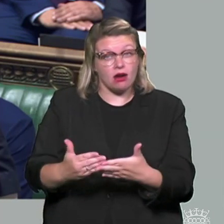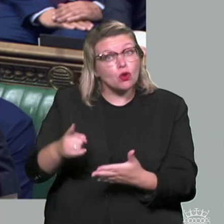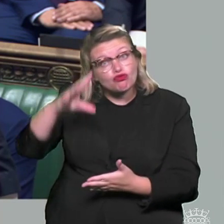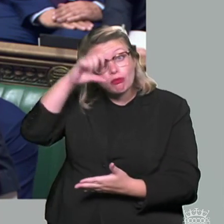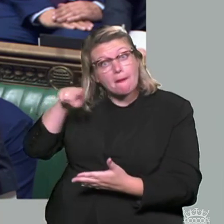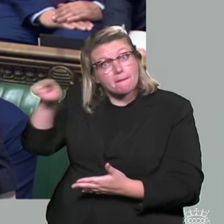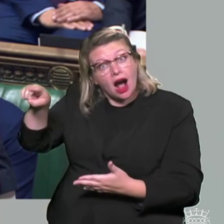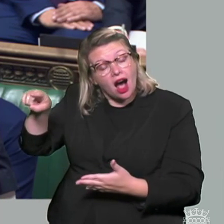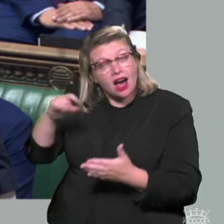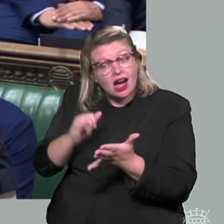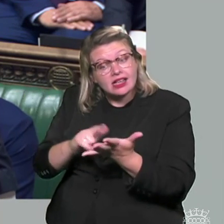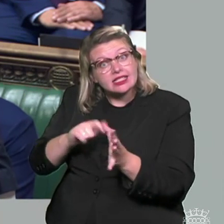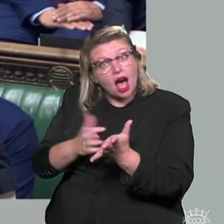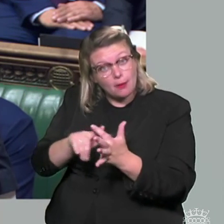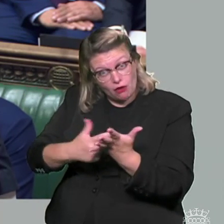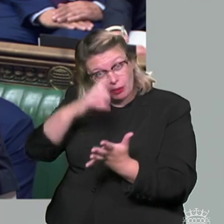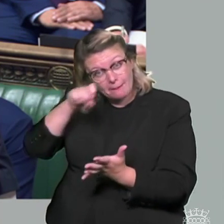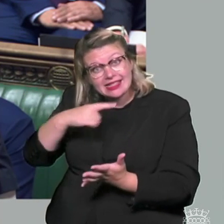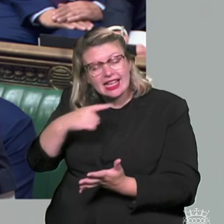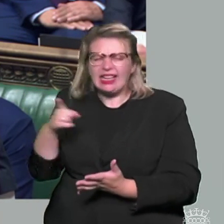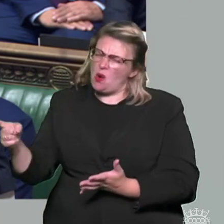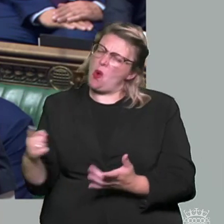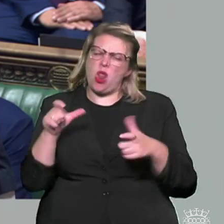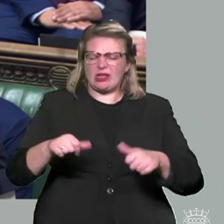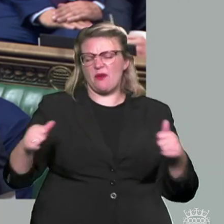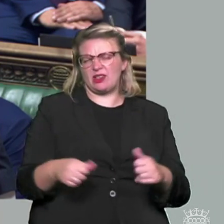He said— No, I am going to remind him. He said it was “reckless”.